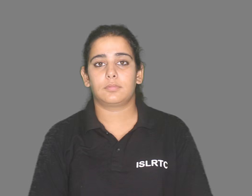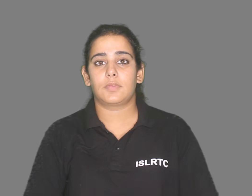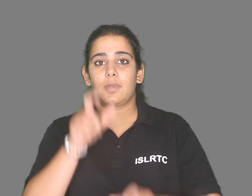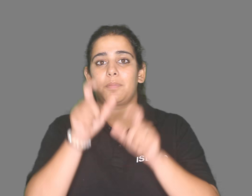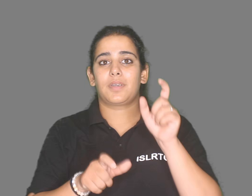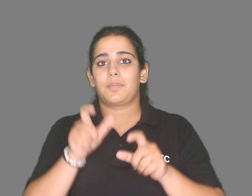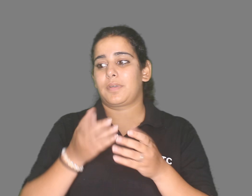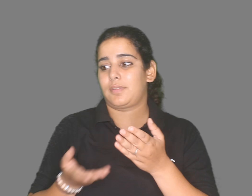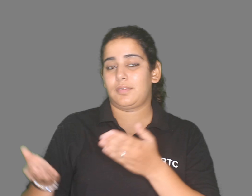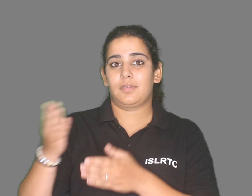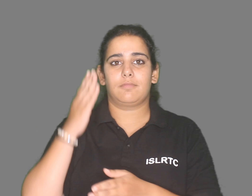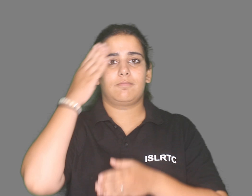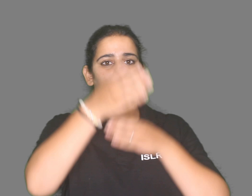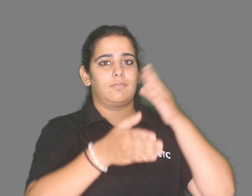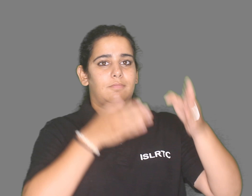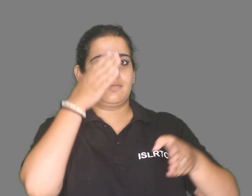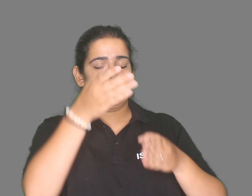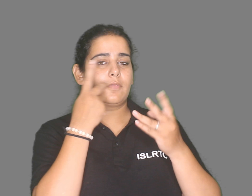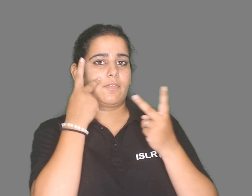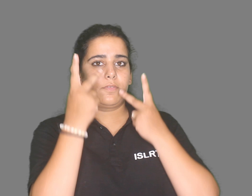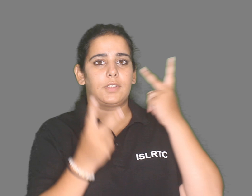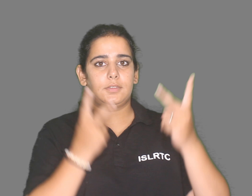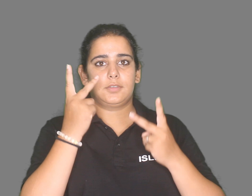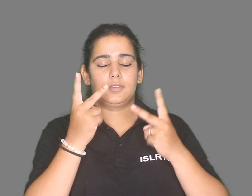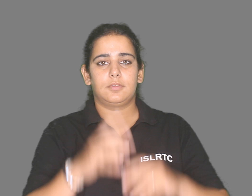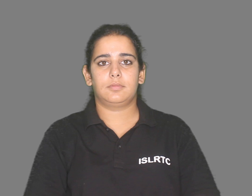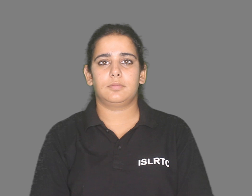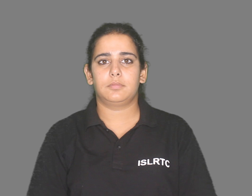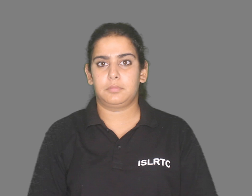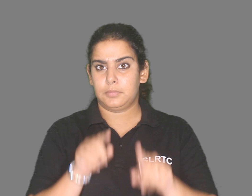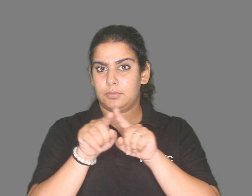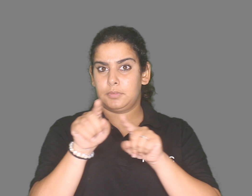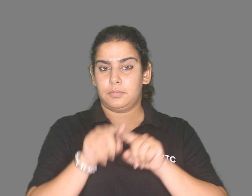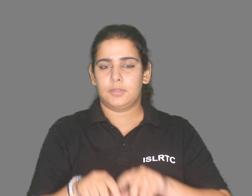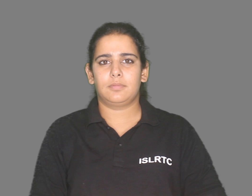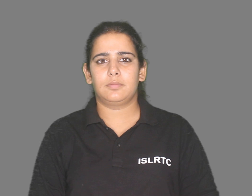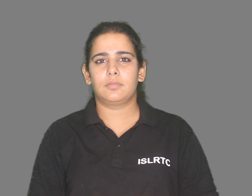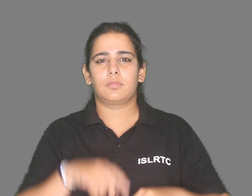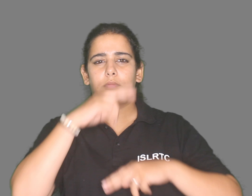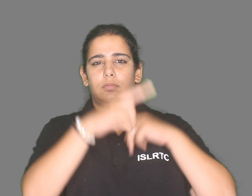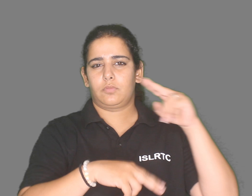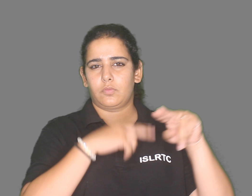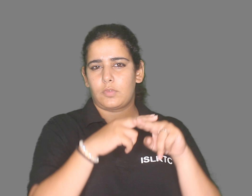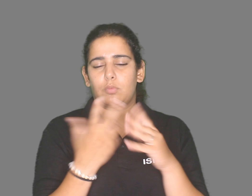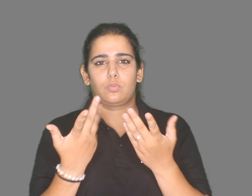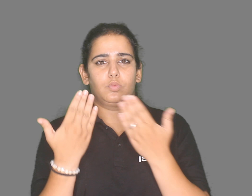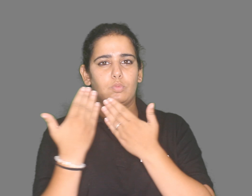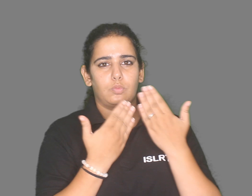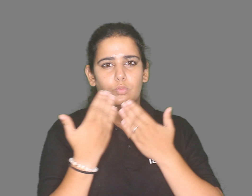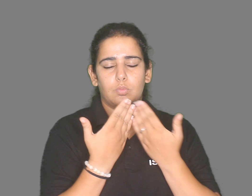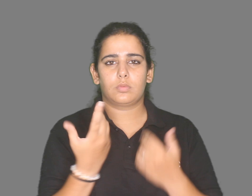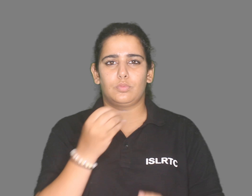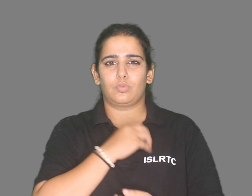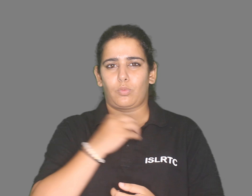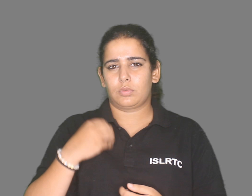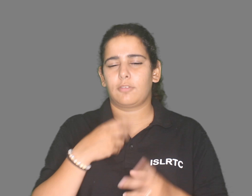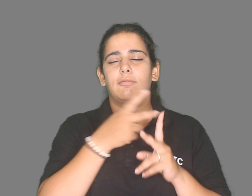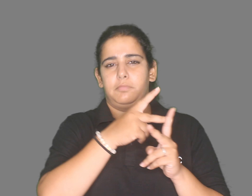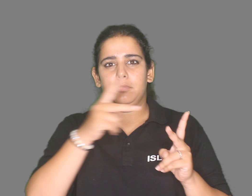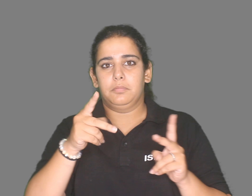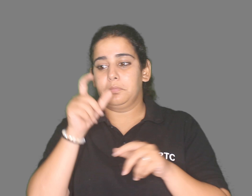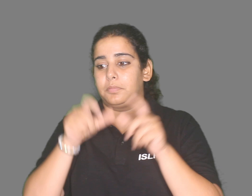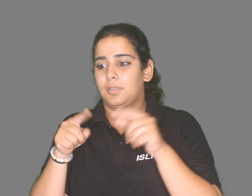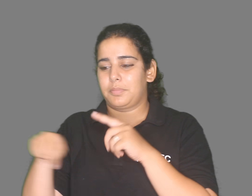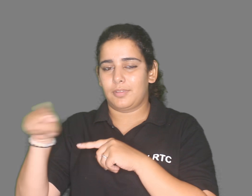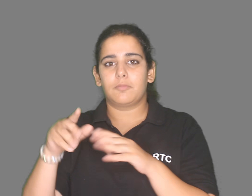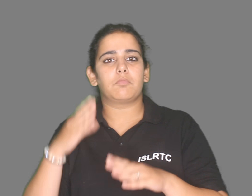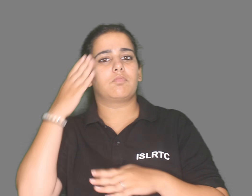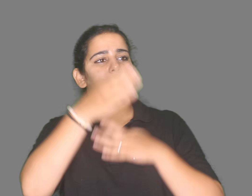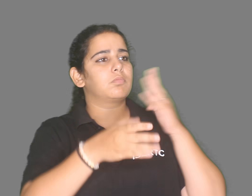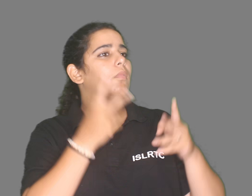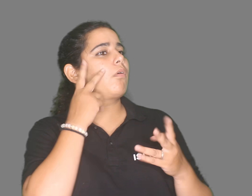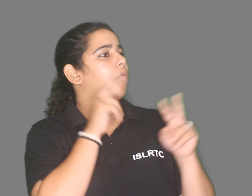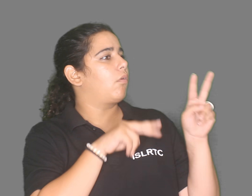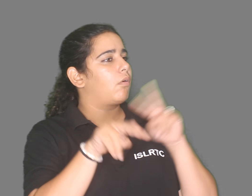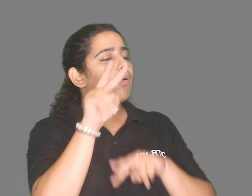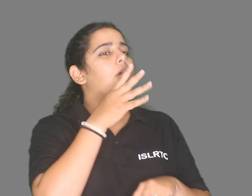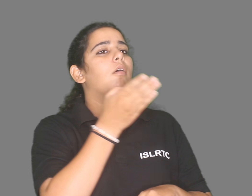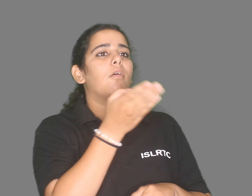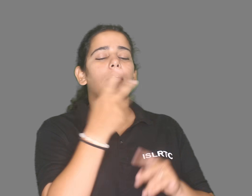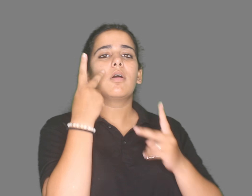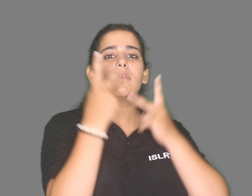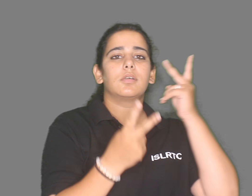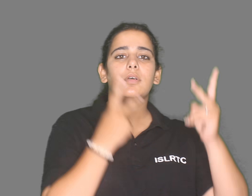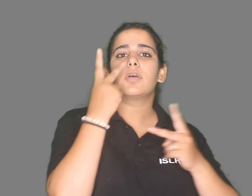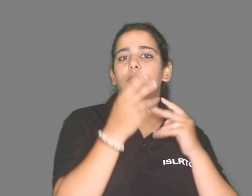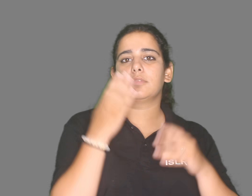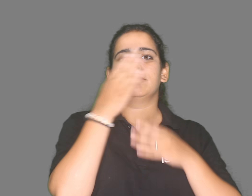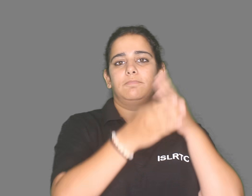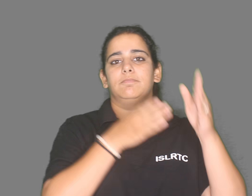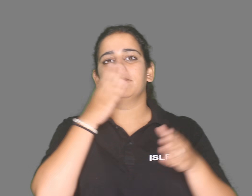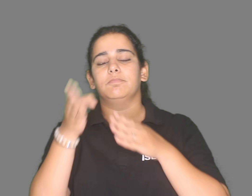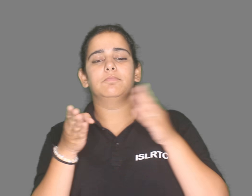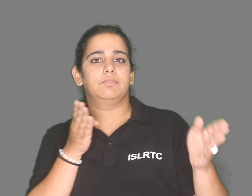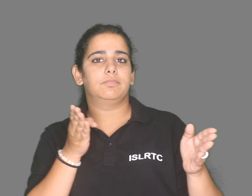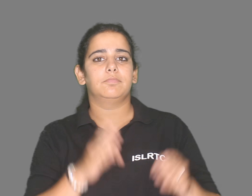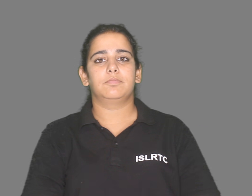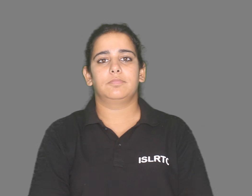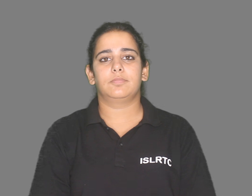Industrial visit industrial visit is a part of the Education during which students visit companies and get insight of on the internal working environment of the company